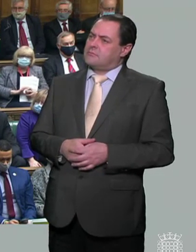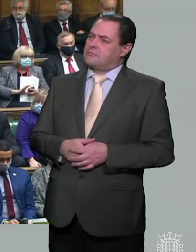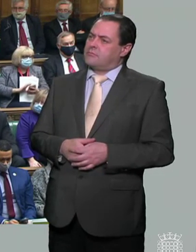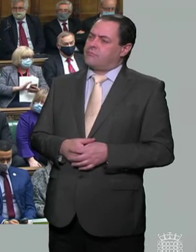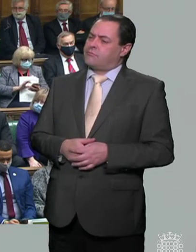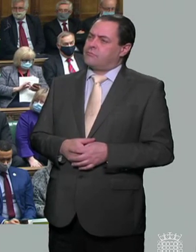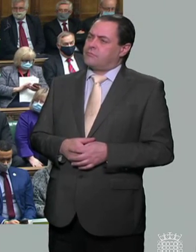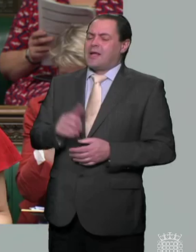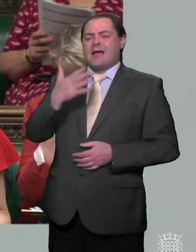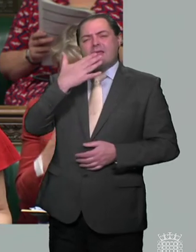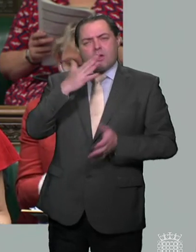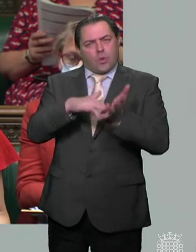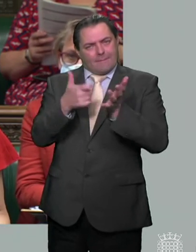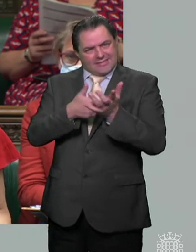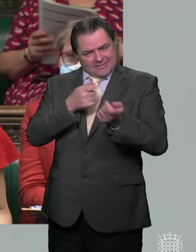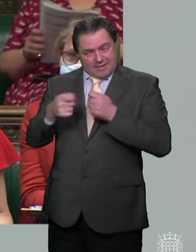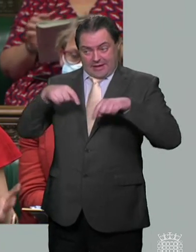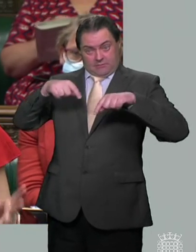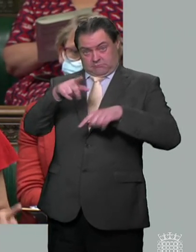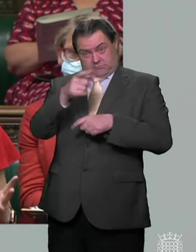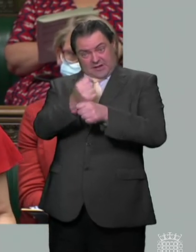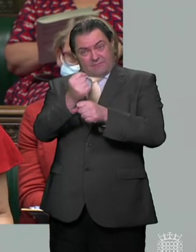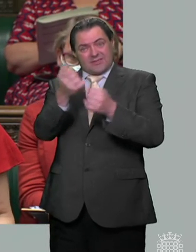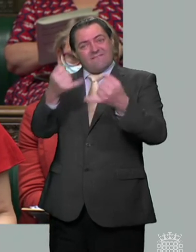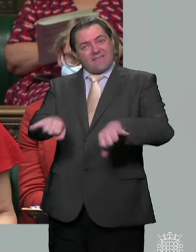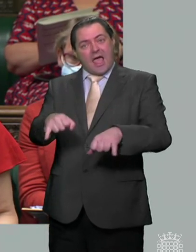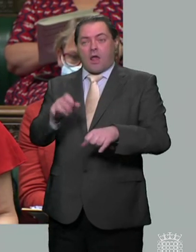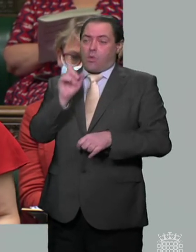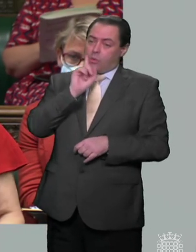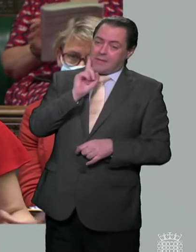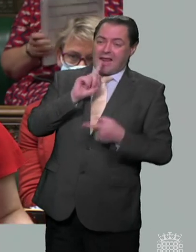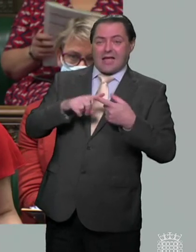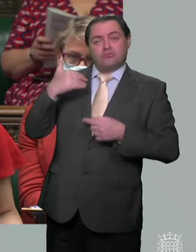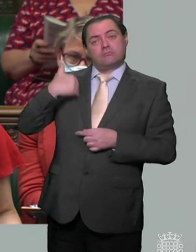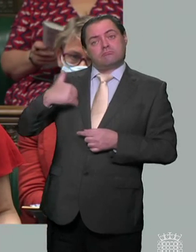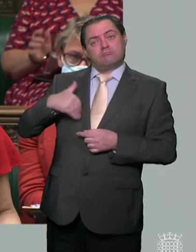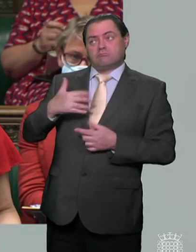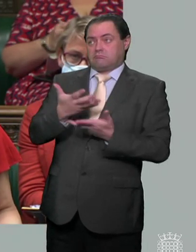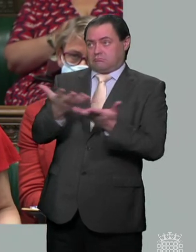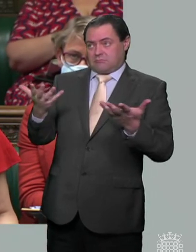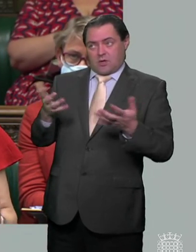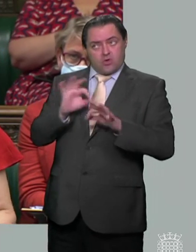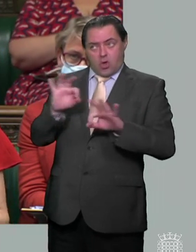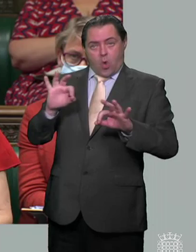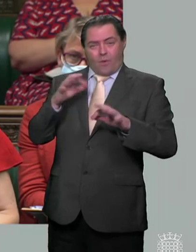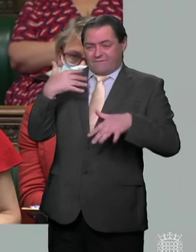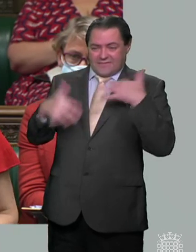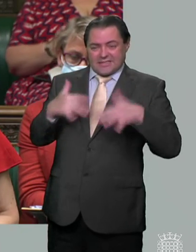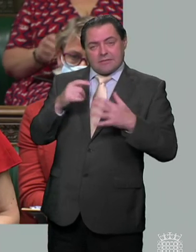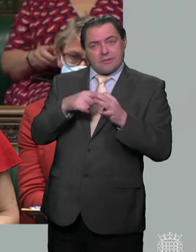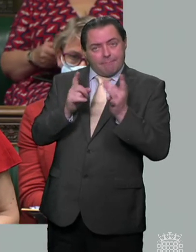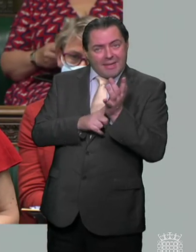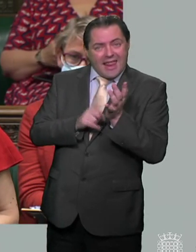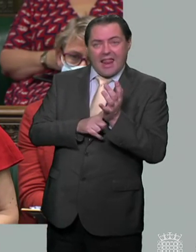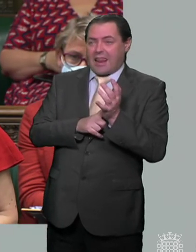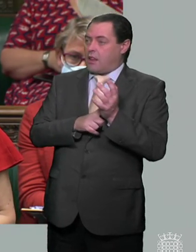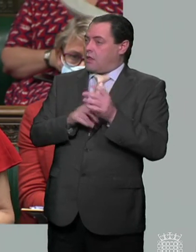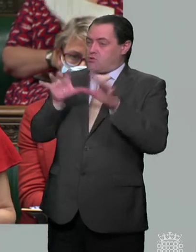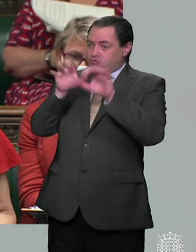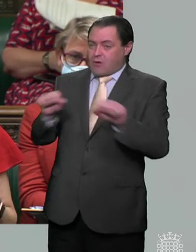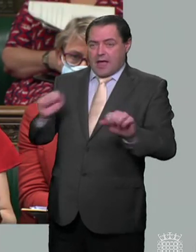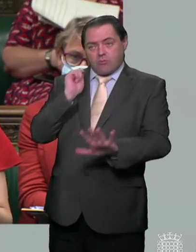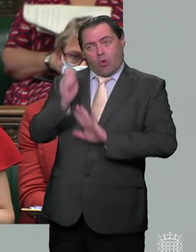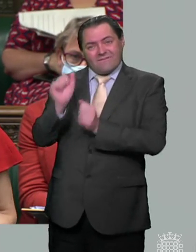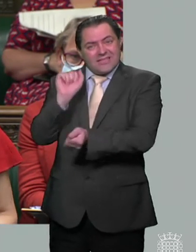This Government are failing women and girls, from the lack of rape prosecutions and no victims Bill, to letting criminals off the hook.